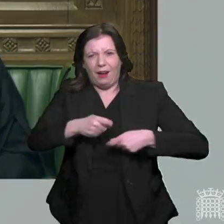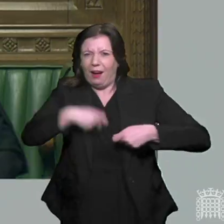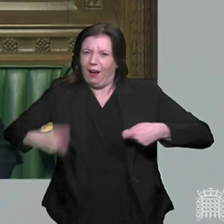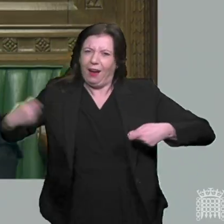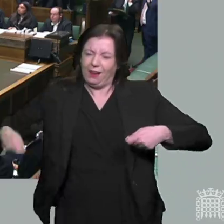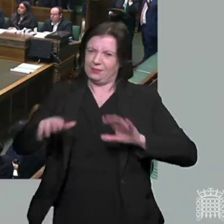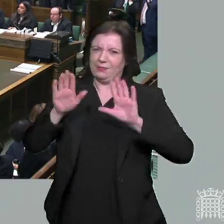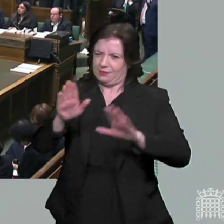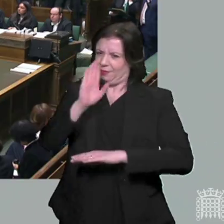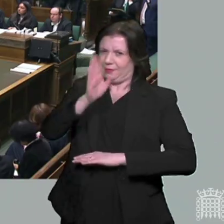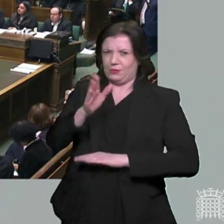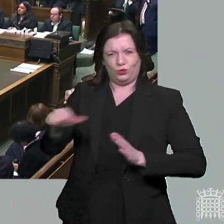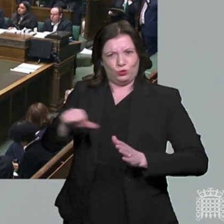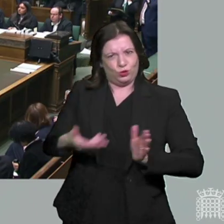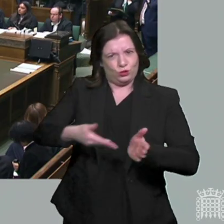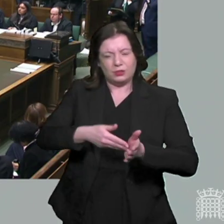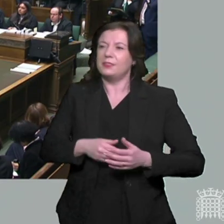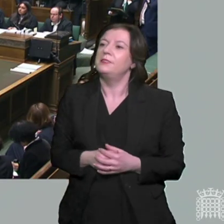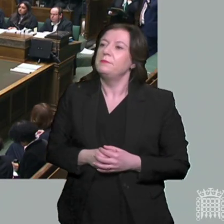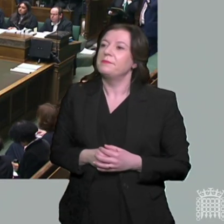Put in for an urgent question. Come on in, Minister.